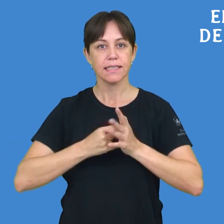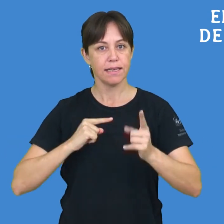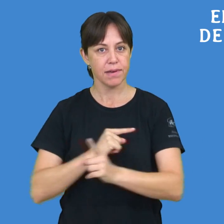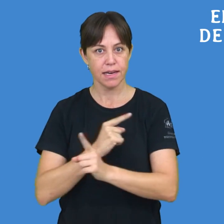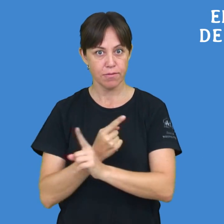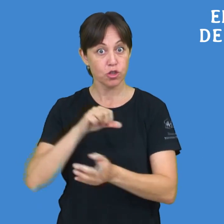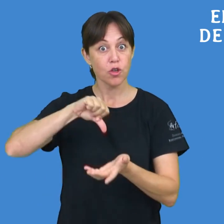nervioso